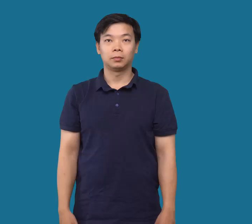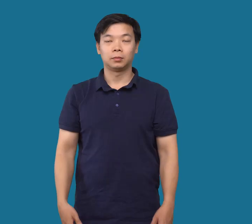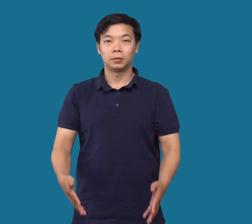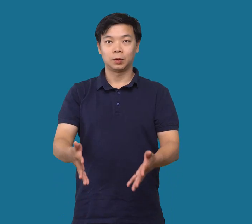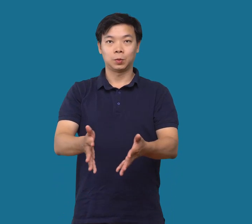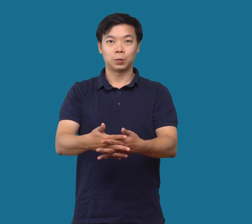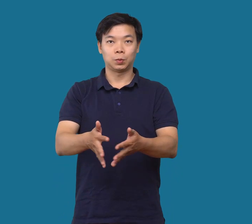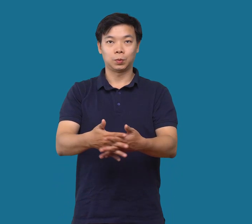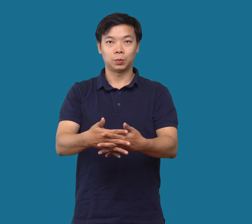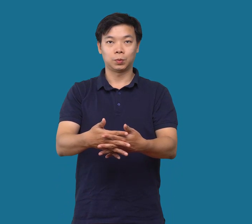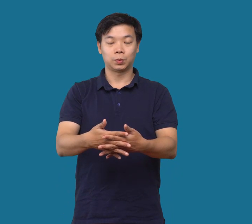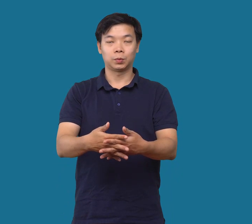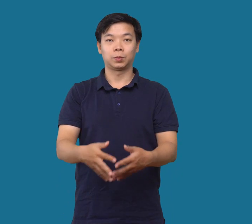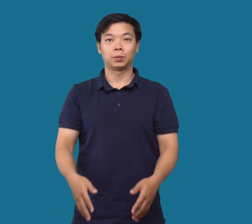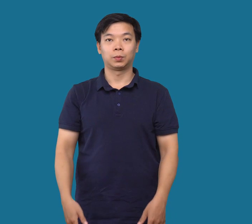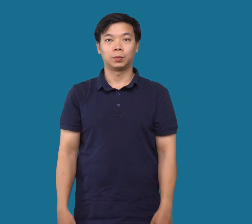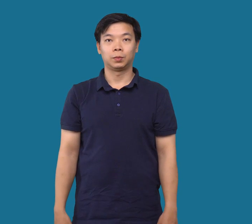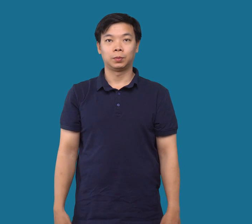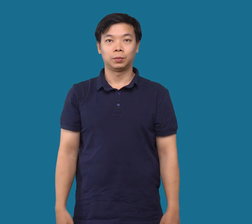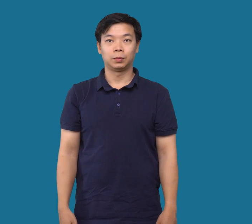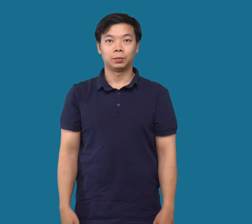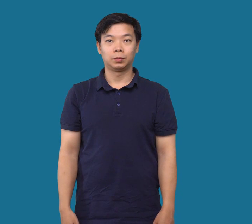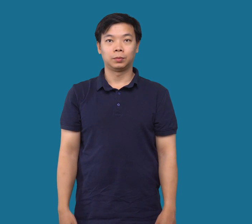chiếu